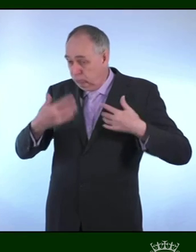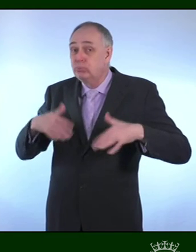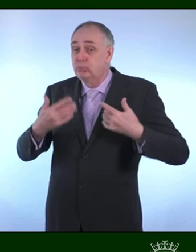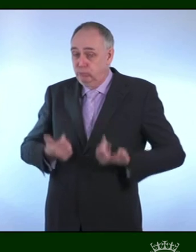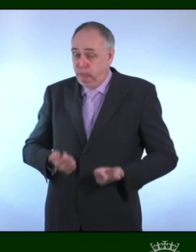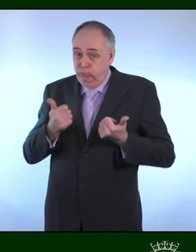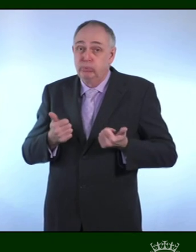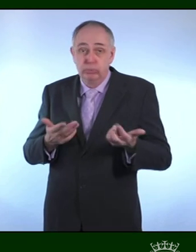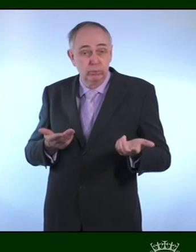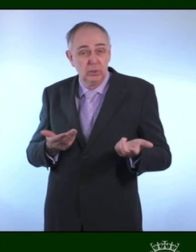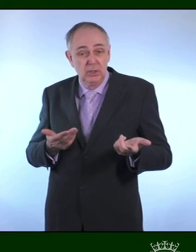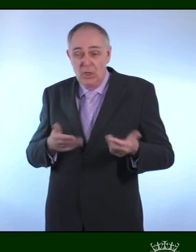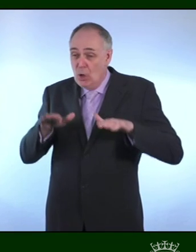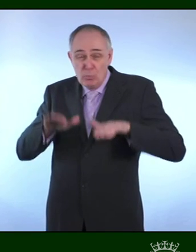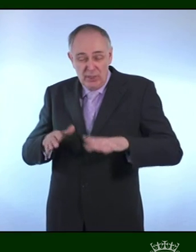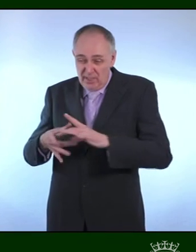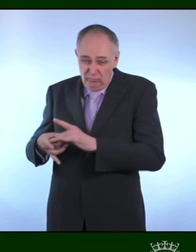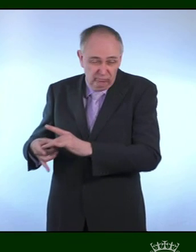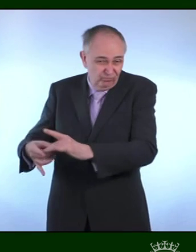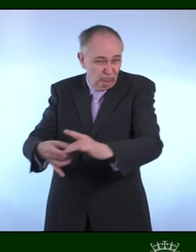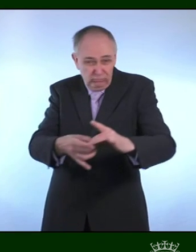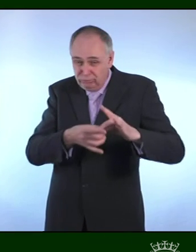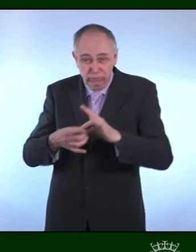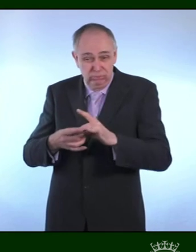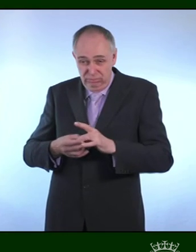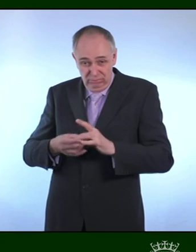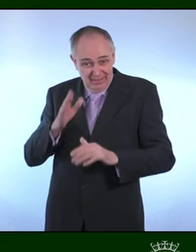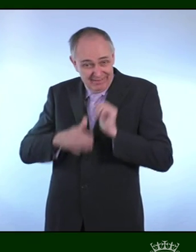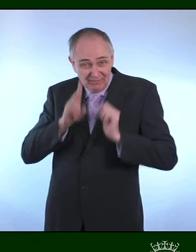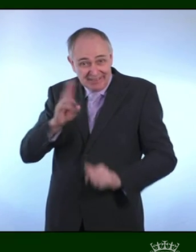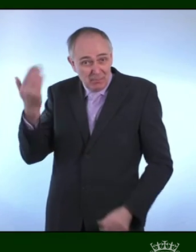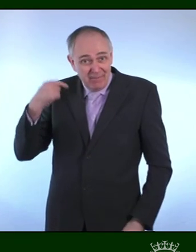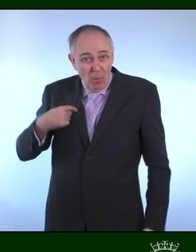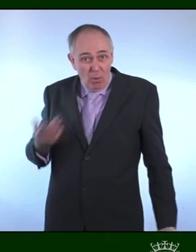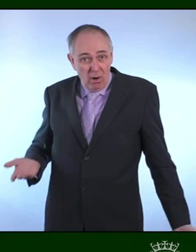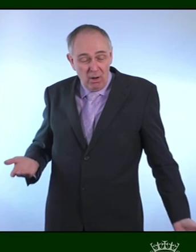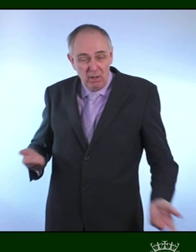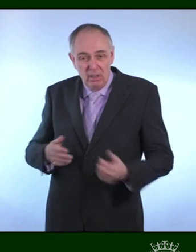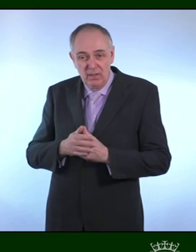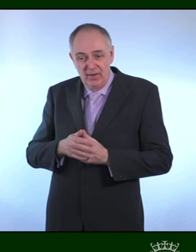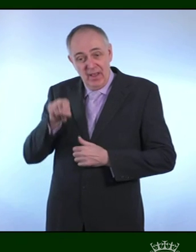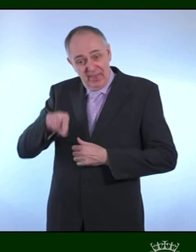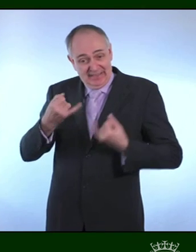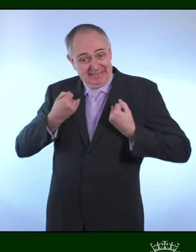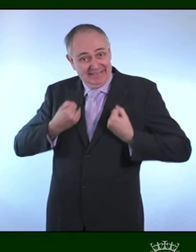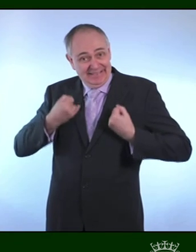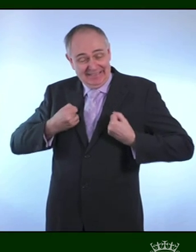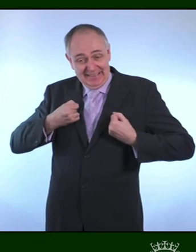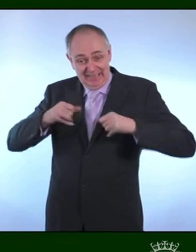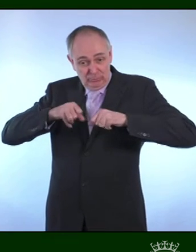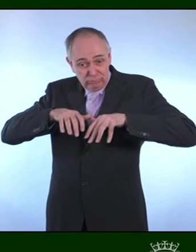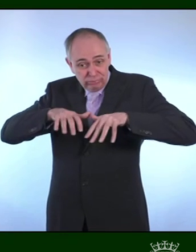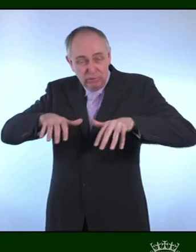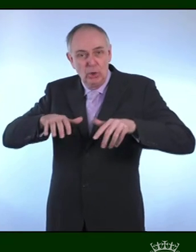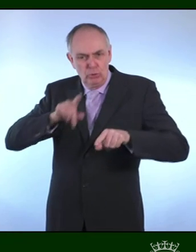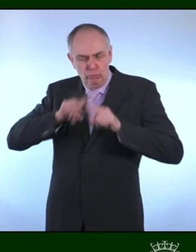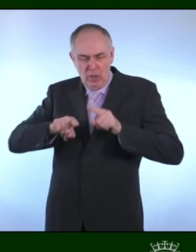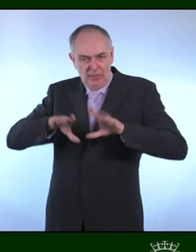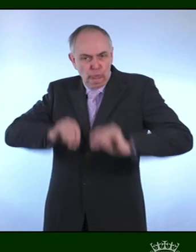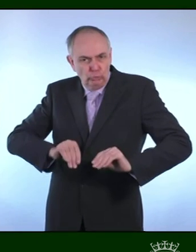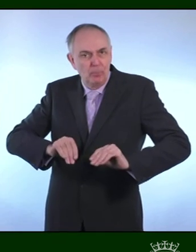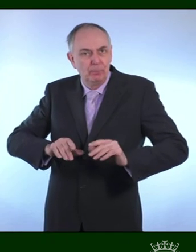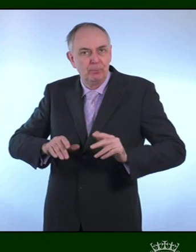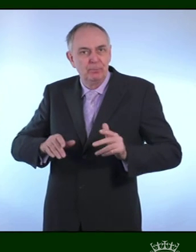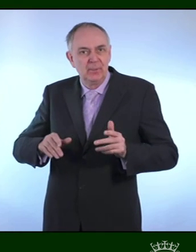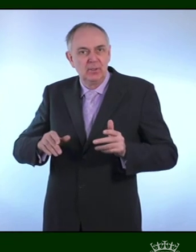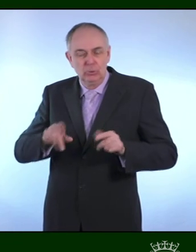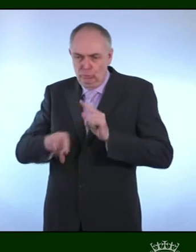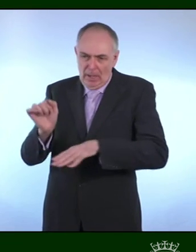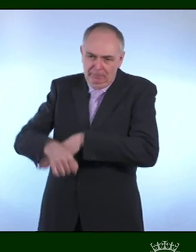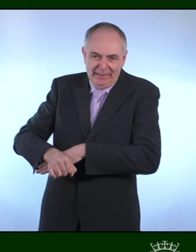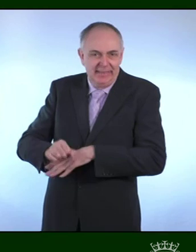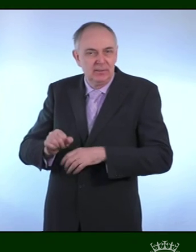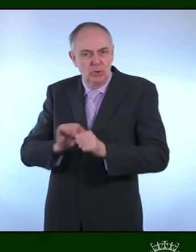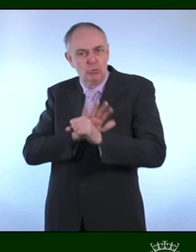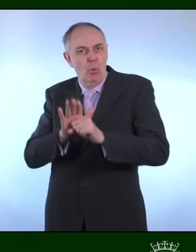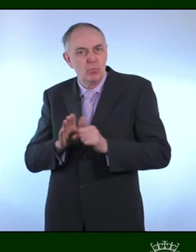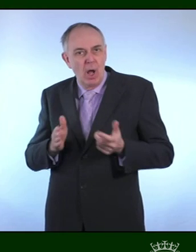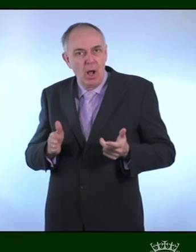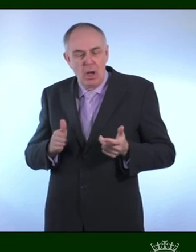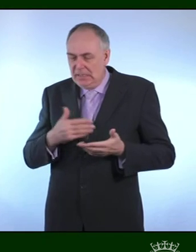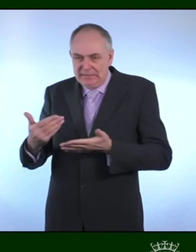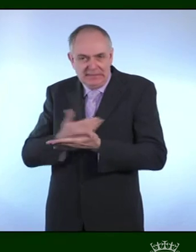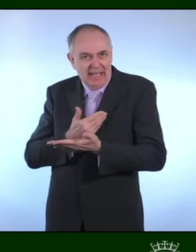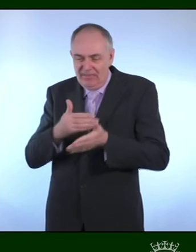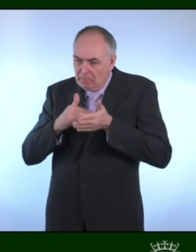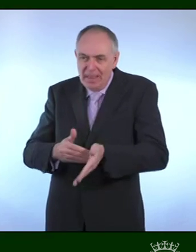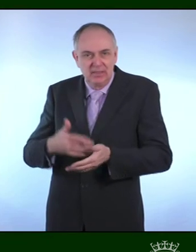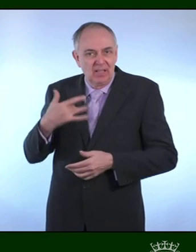We are coming together as a nation in a way that I have not seen in my lifetime to help defeat a disease and to help save the lives of many, many thousands of our fellow citizens.